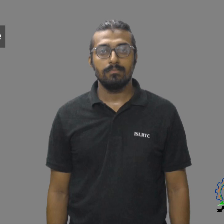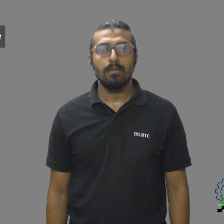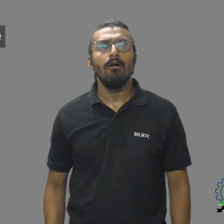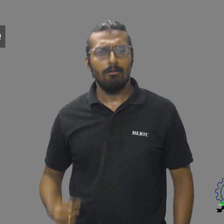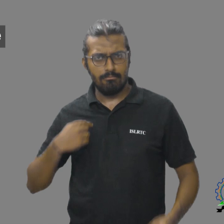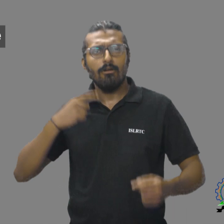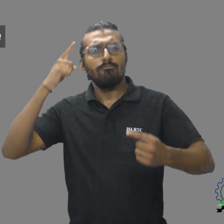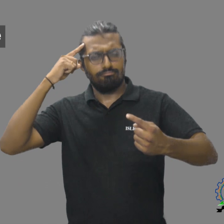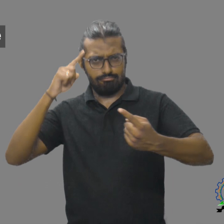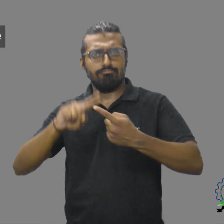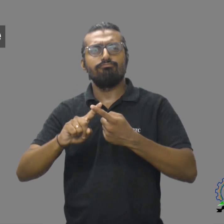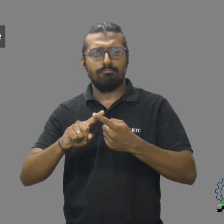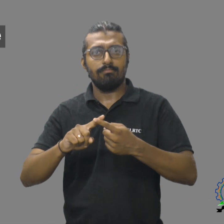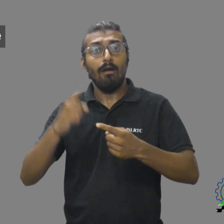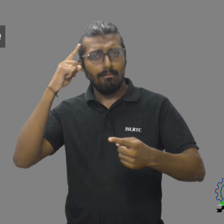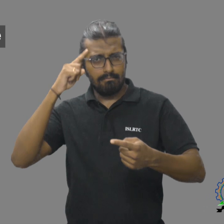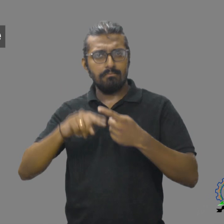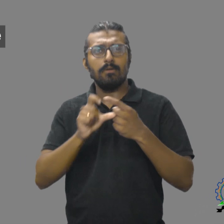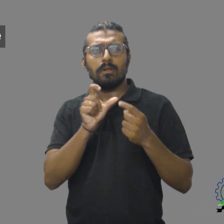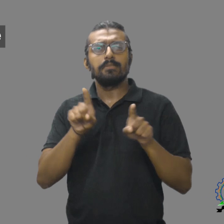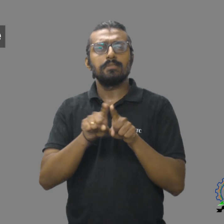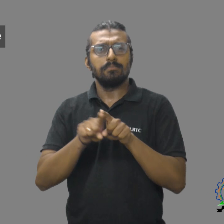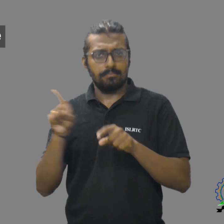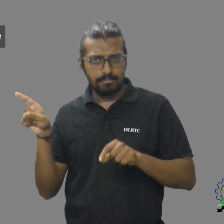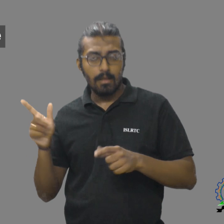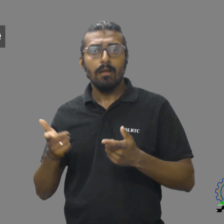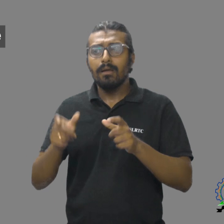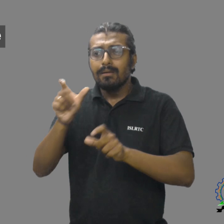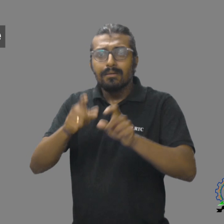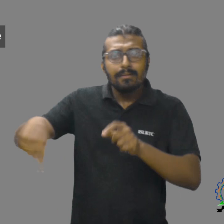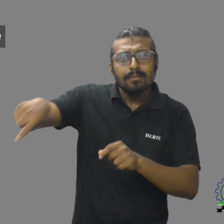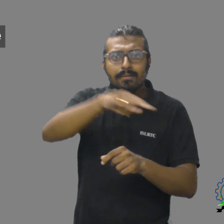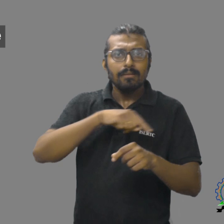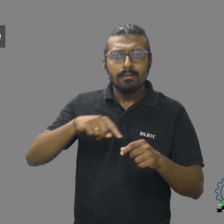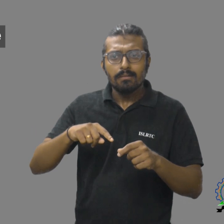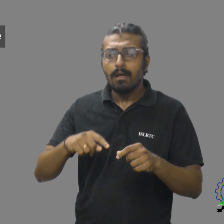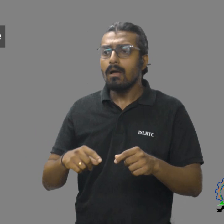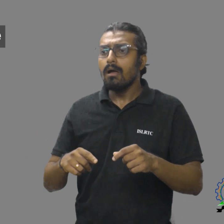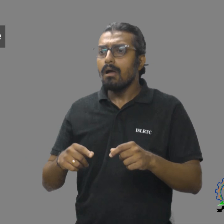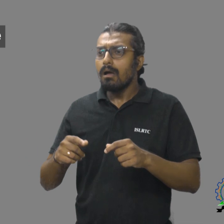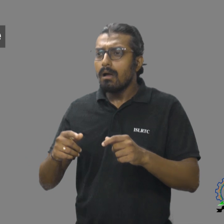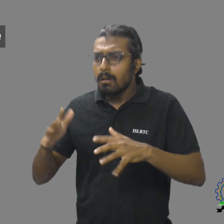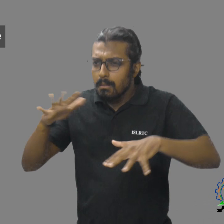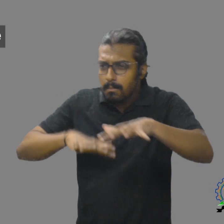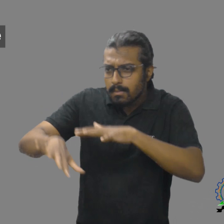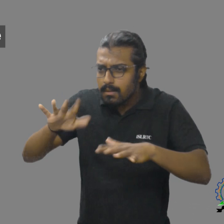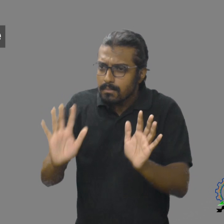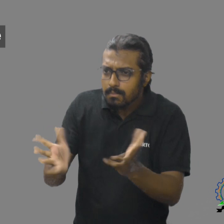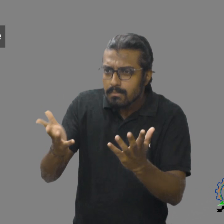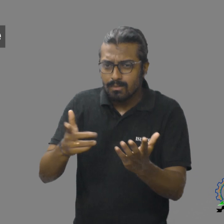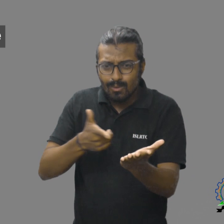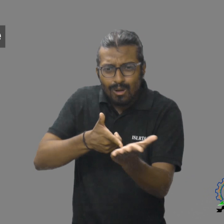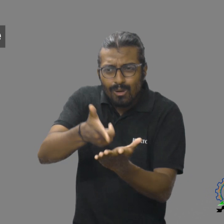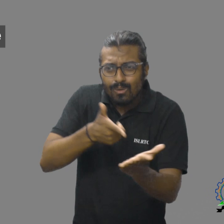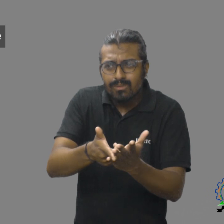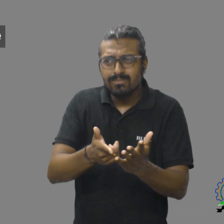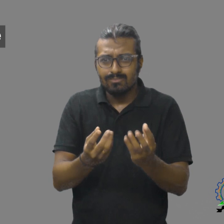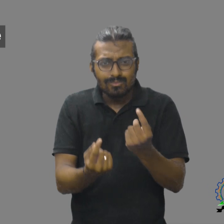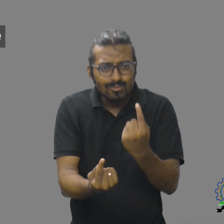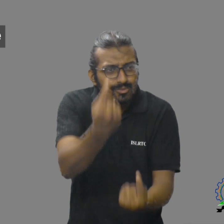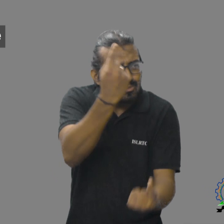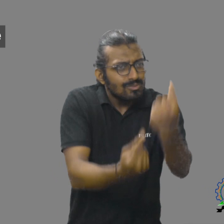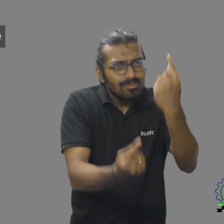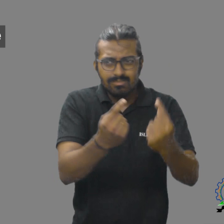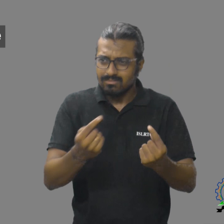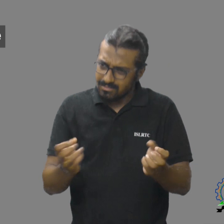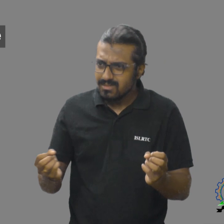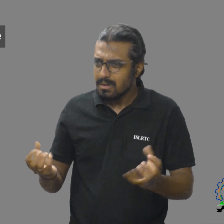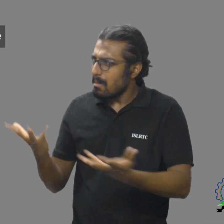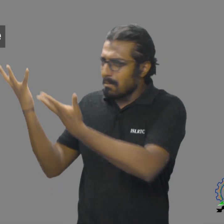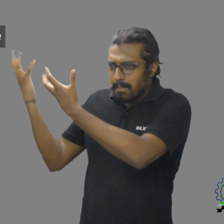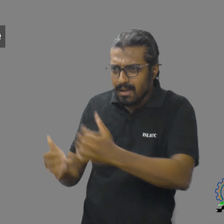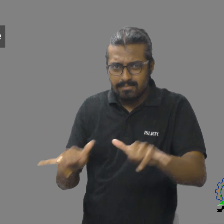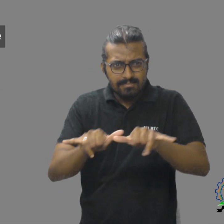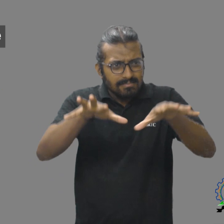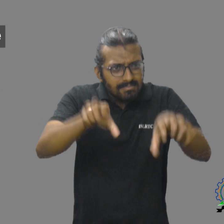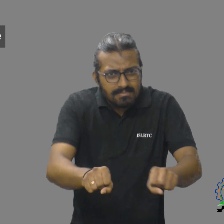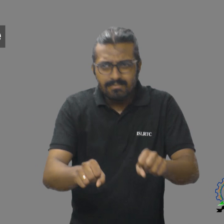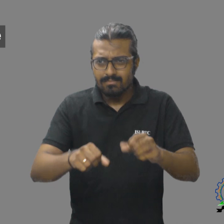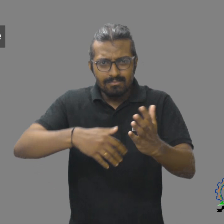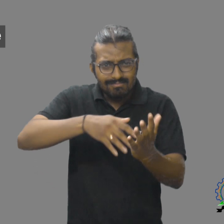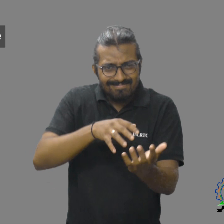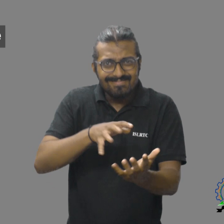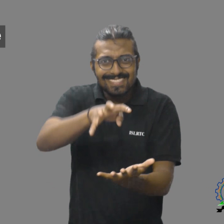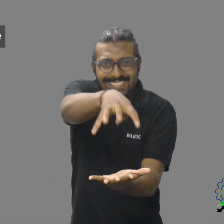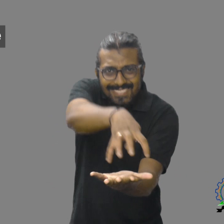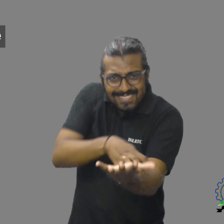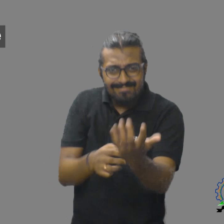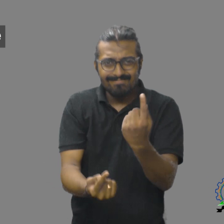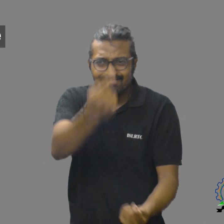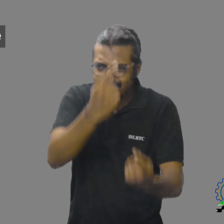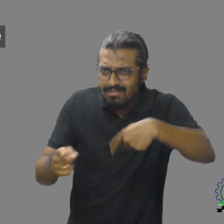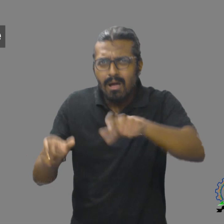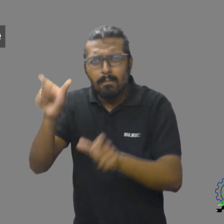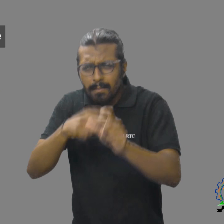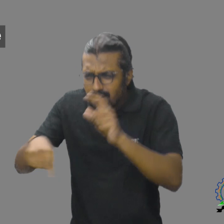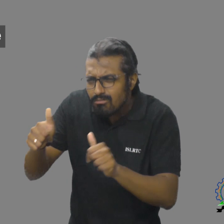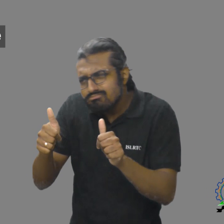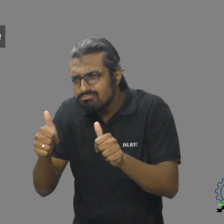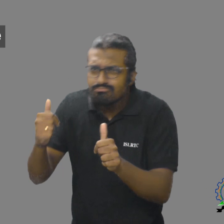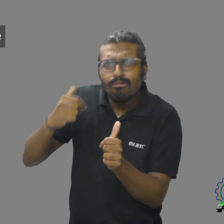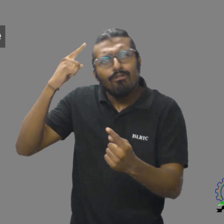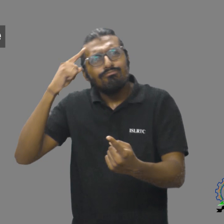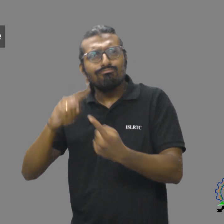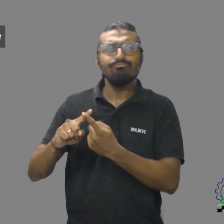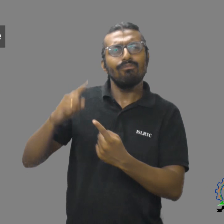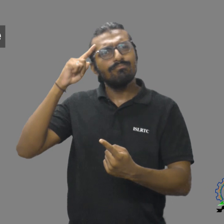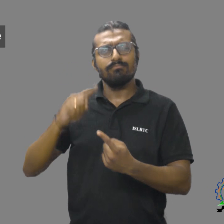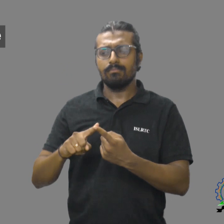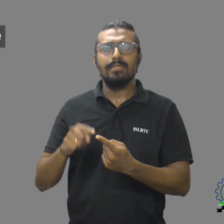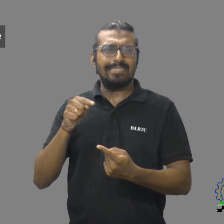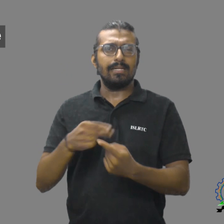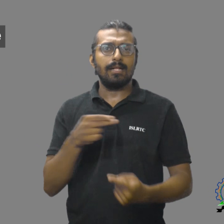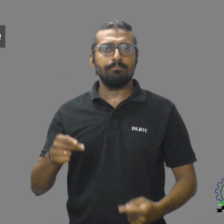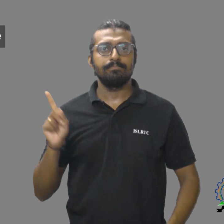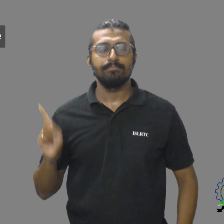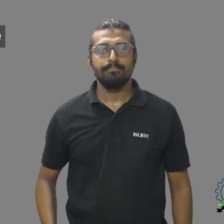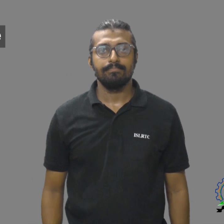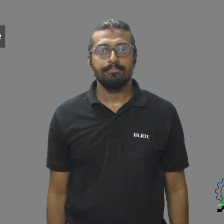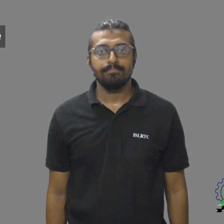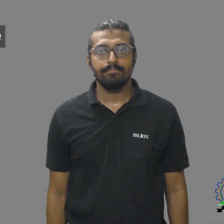See Eye to Eye